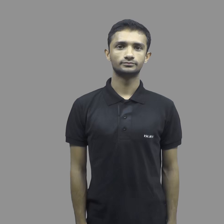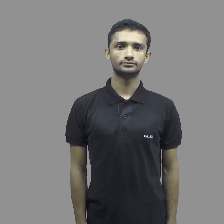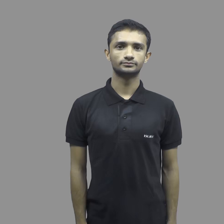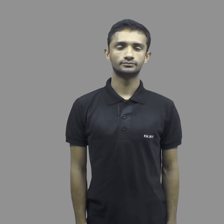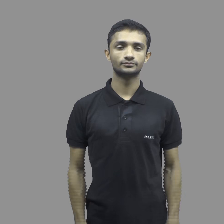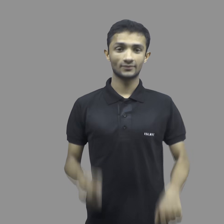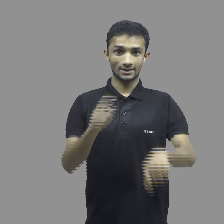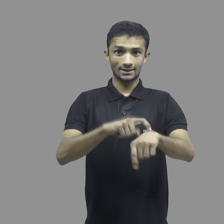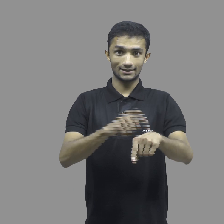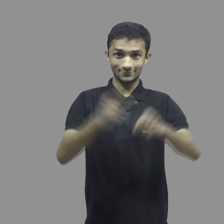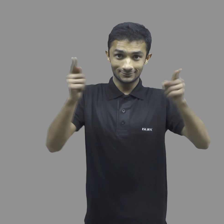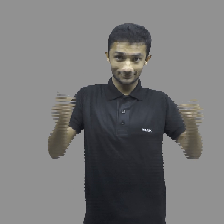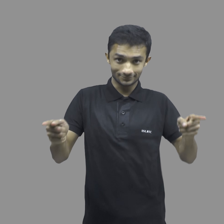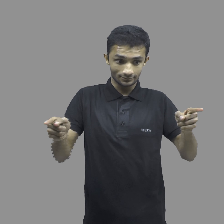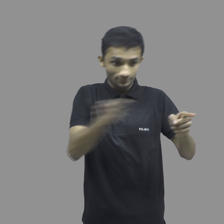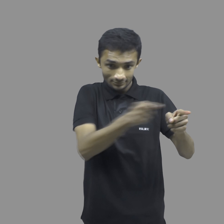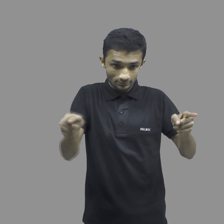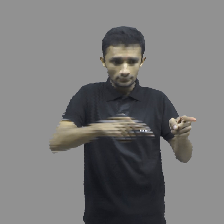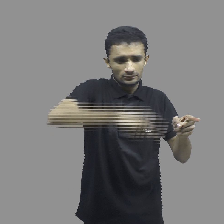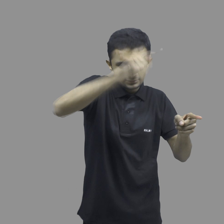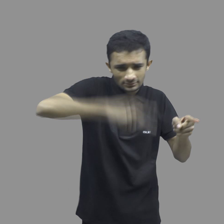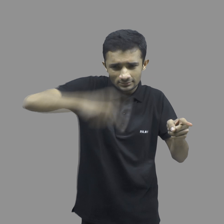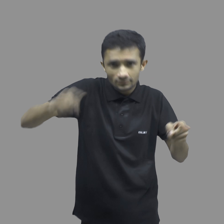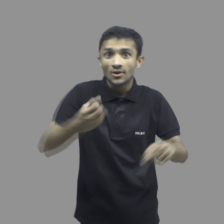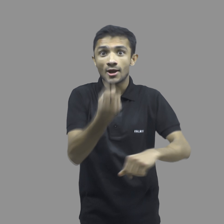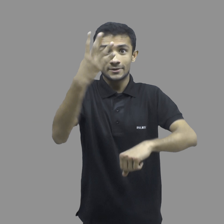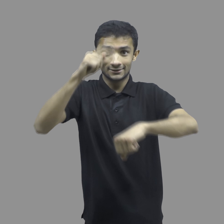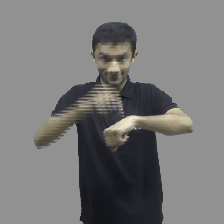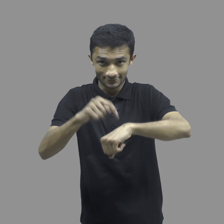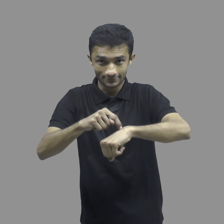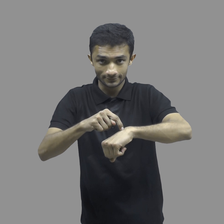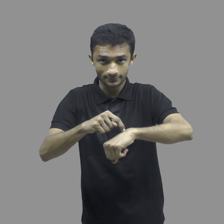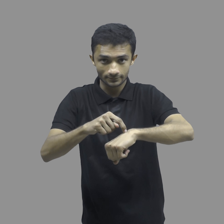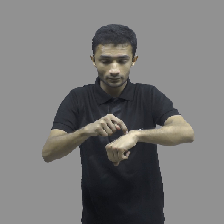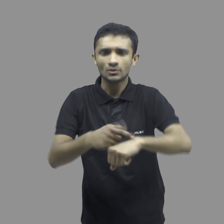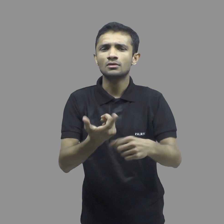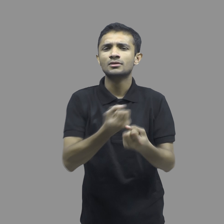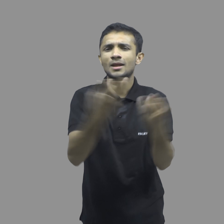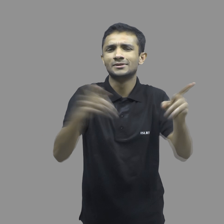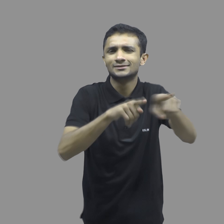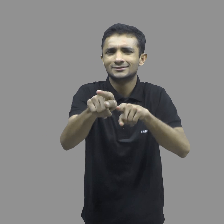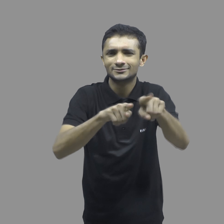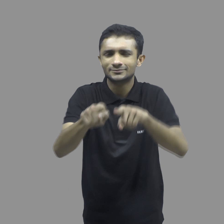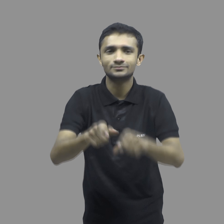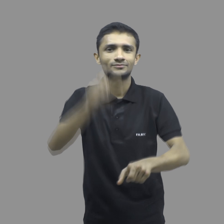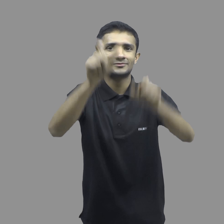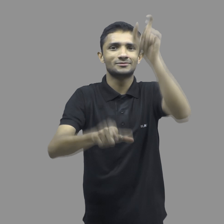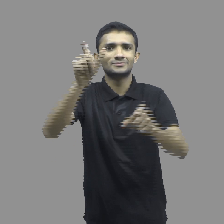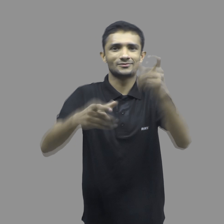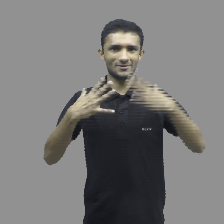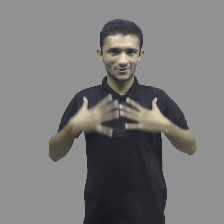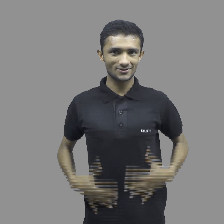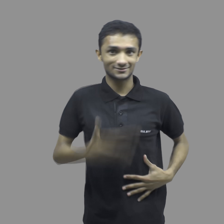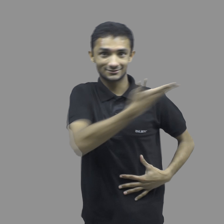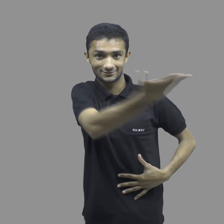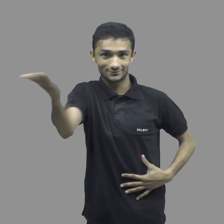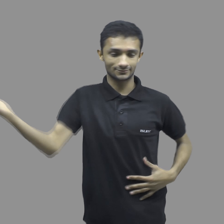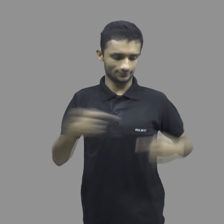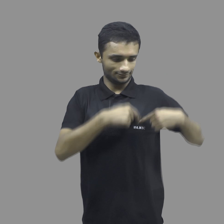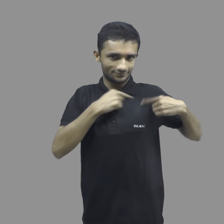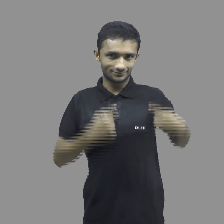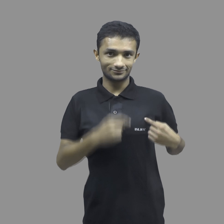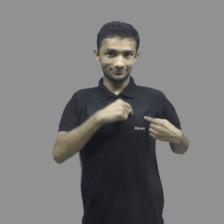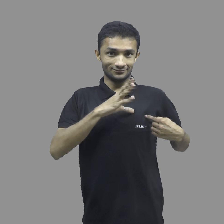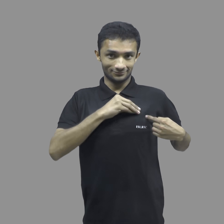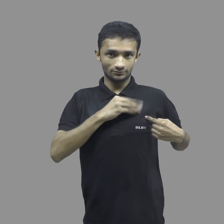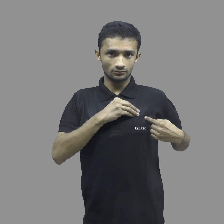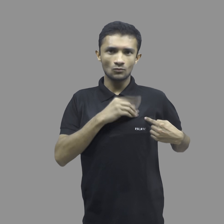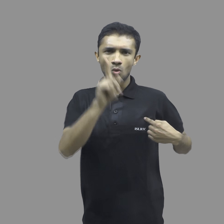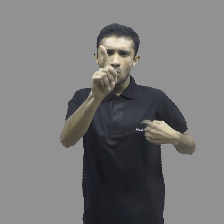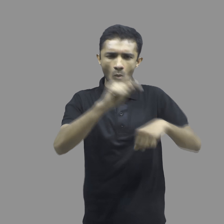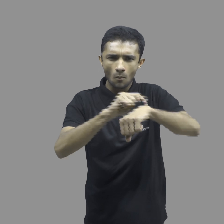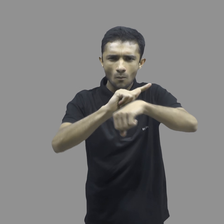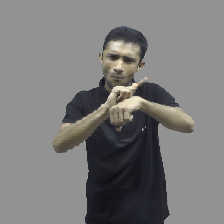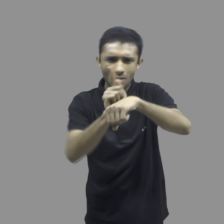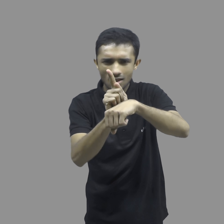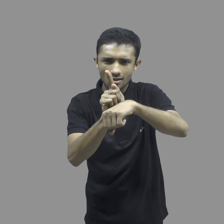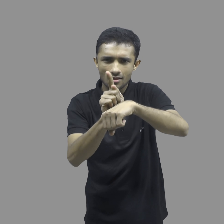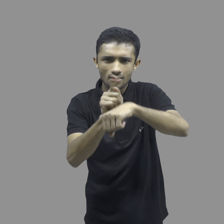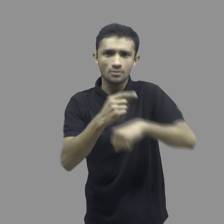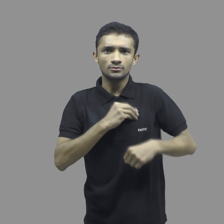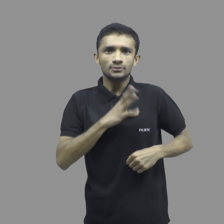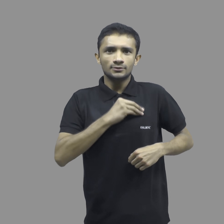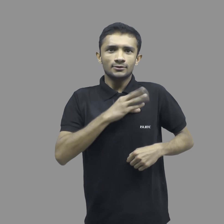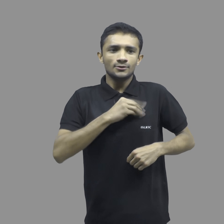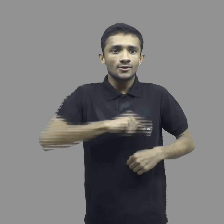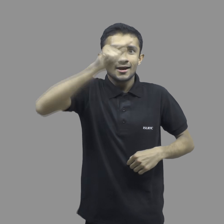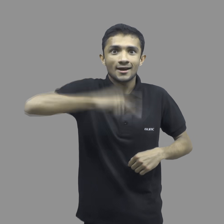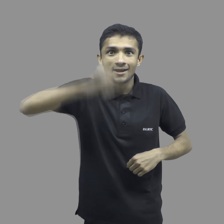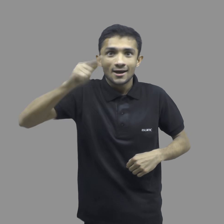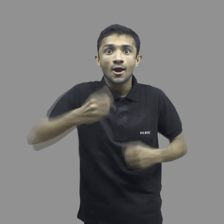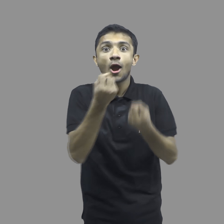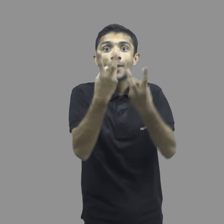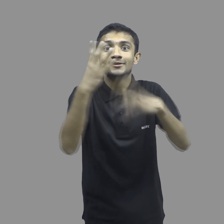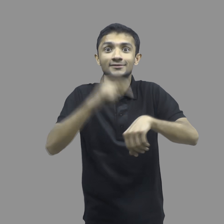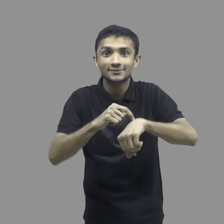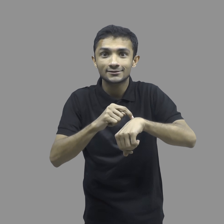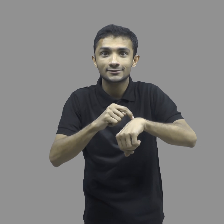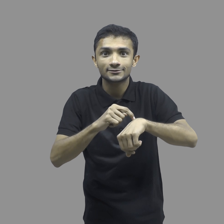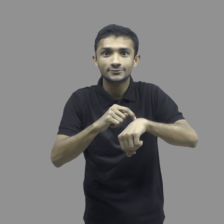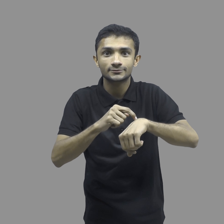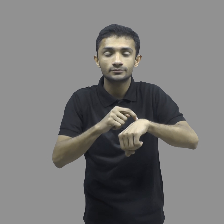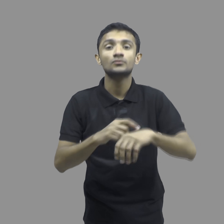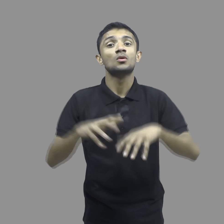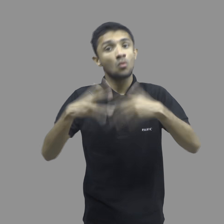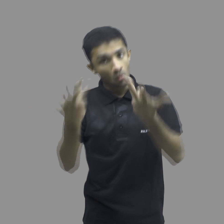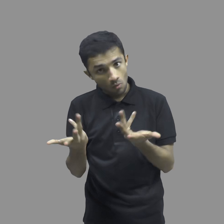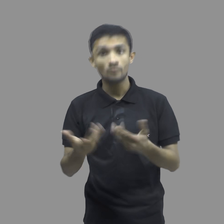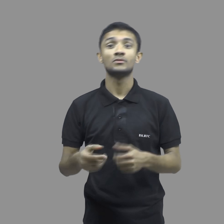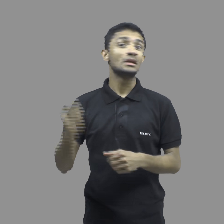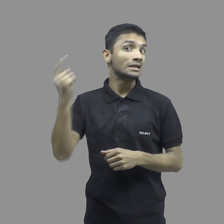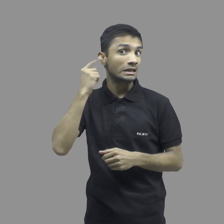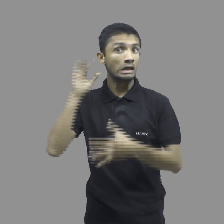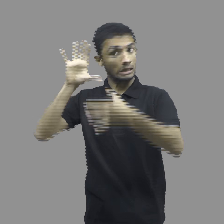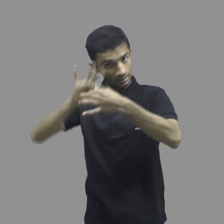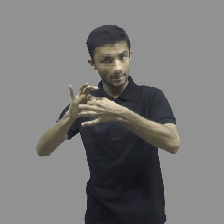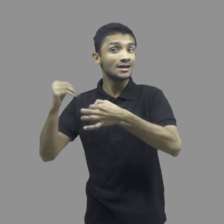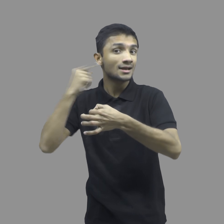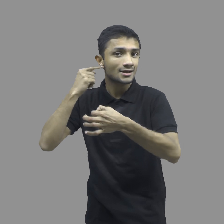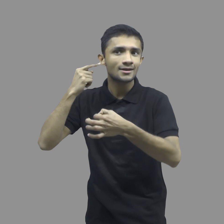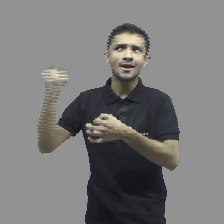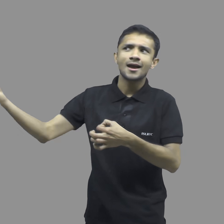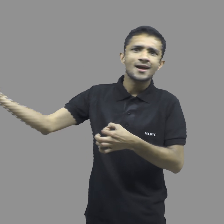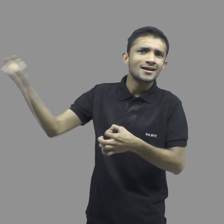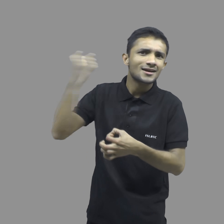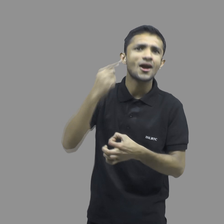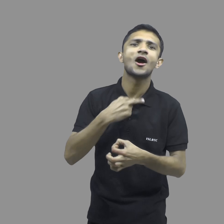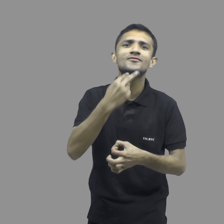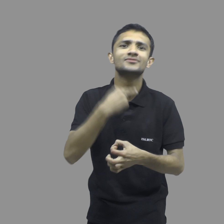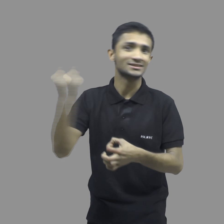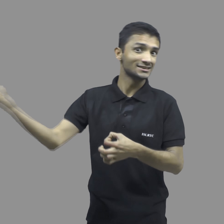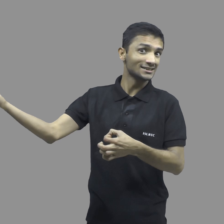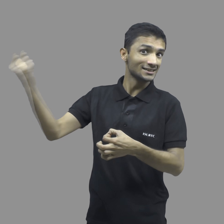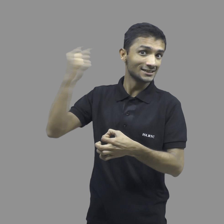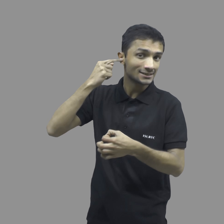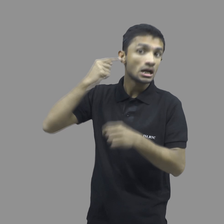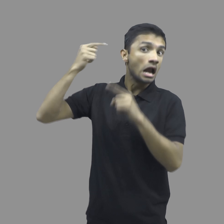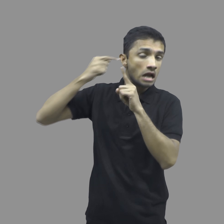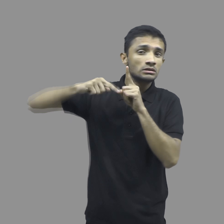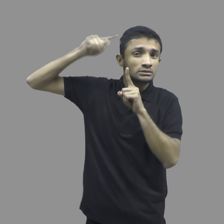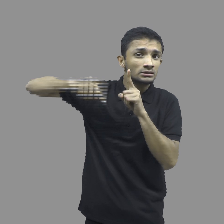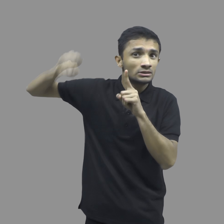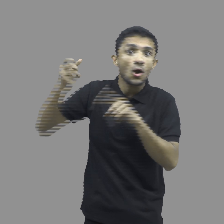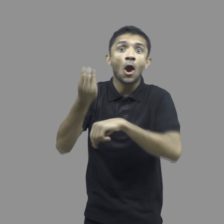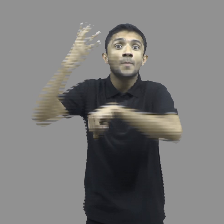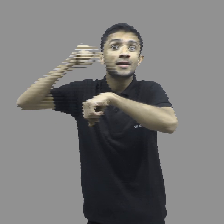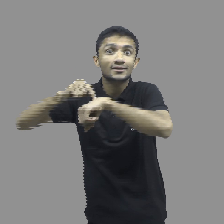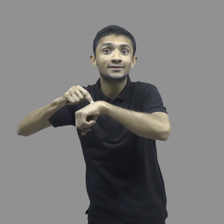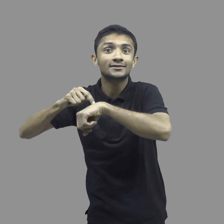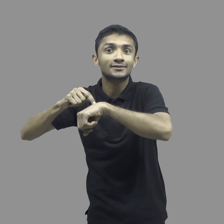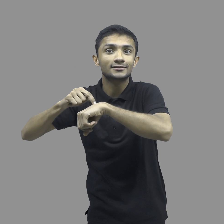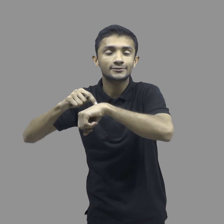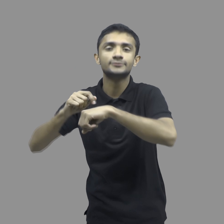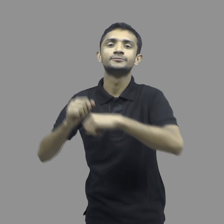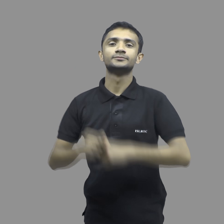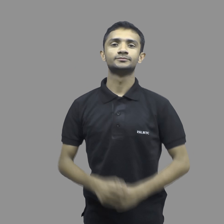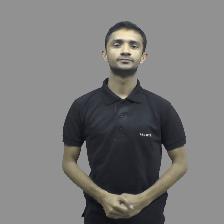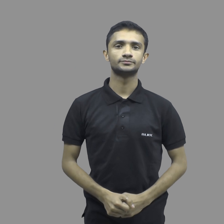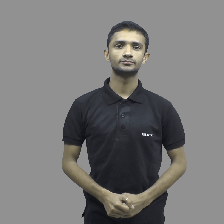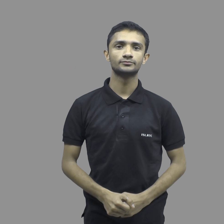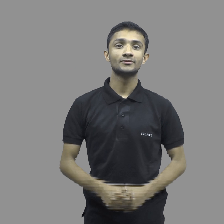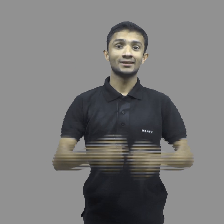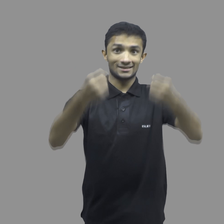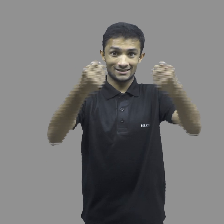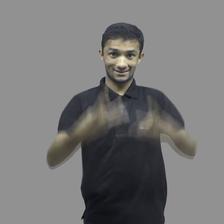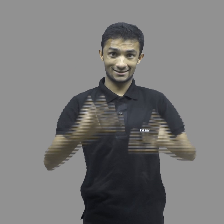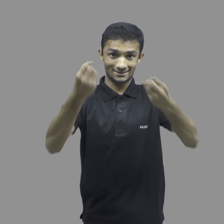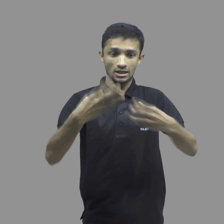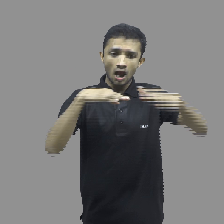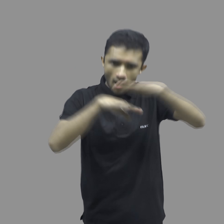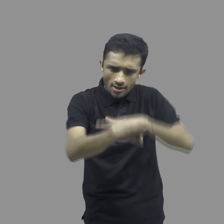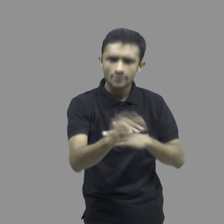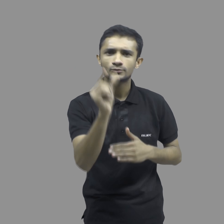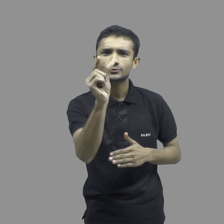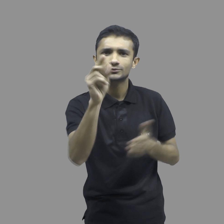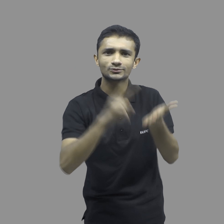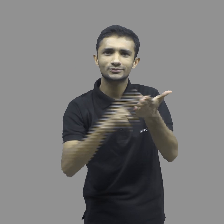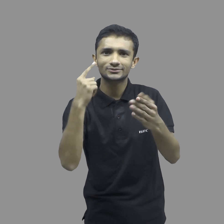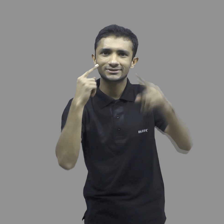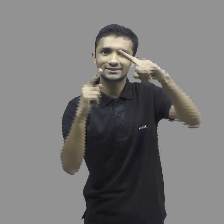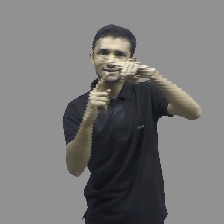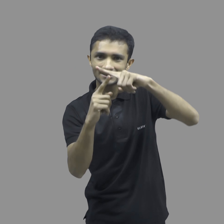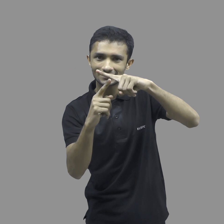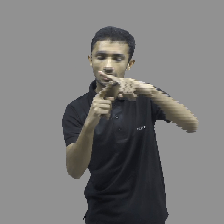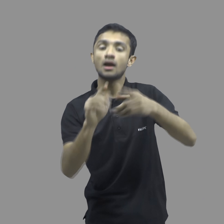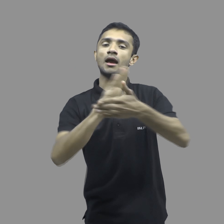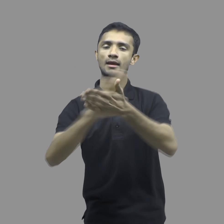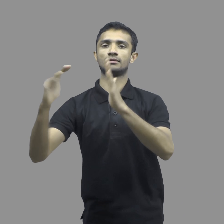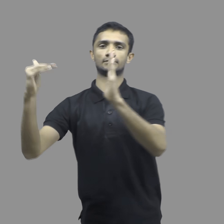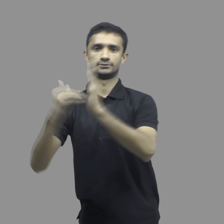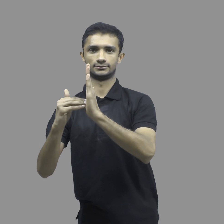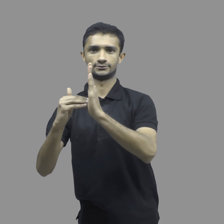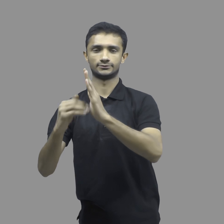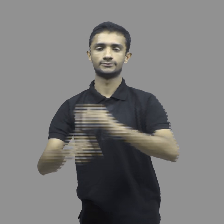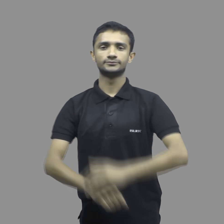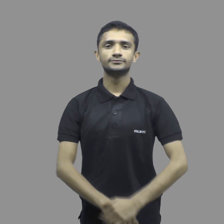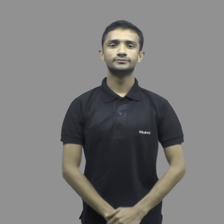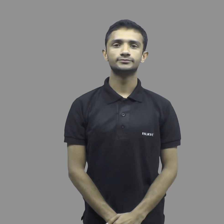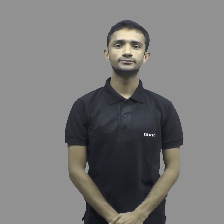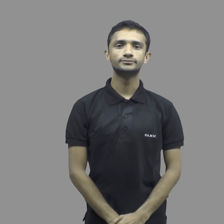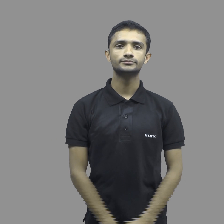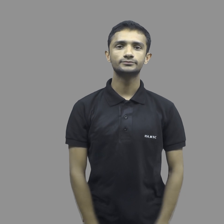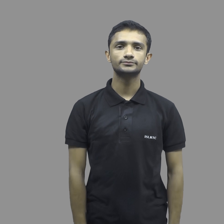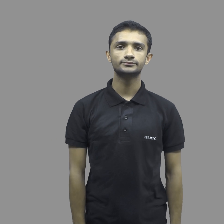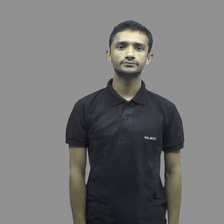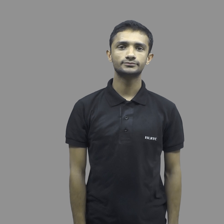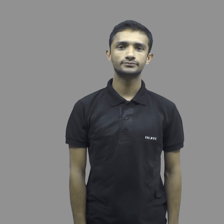Frequency And Hertz